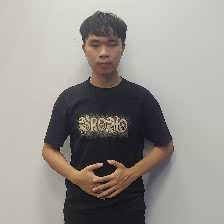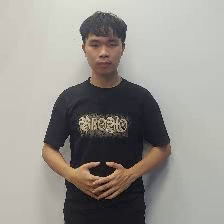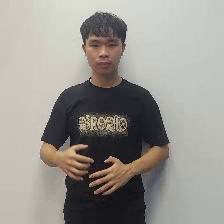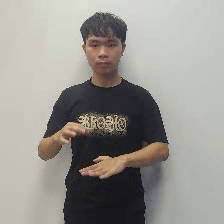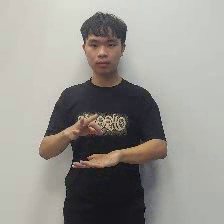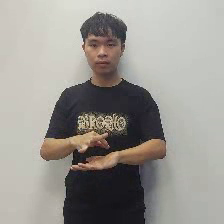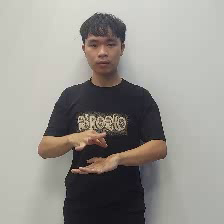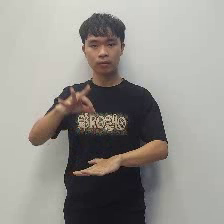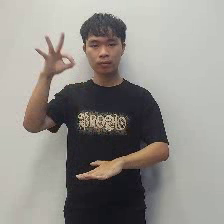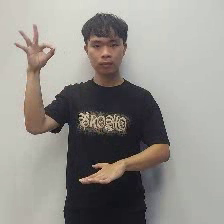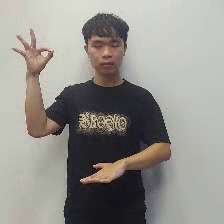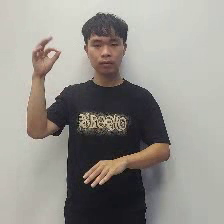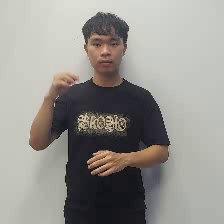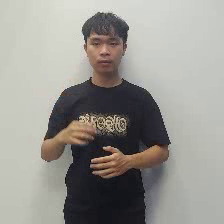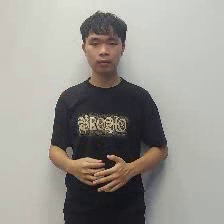Trưa